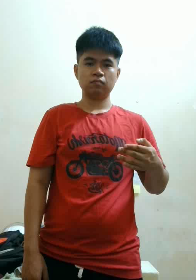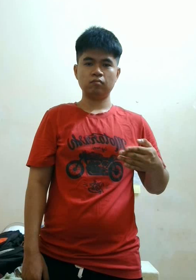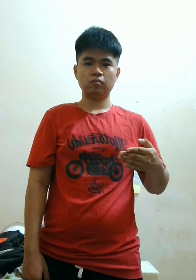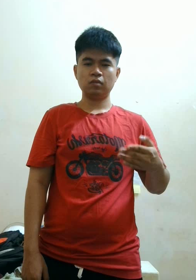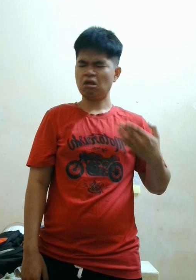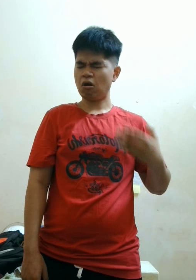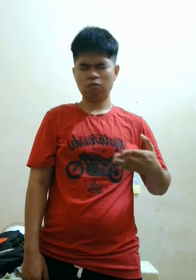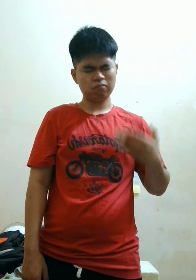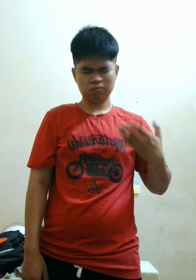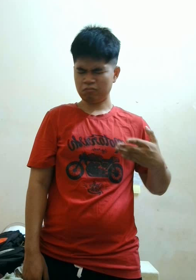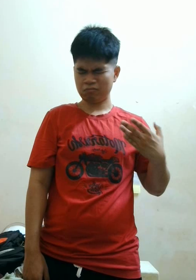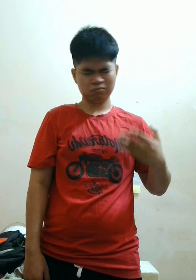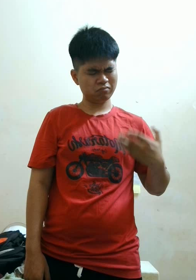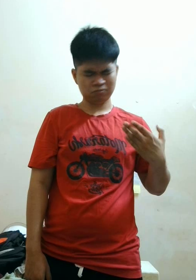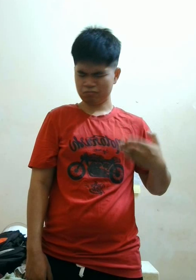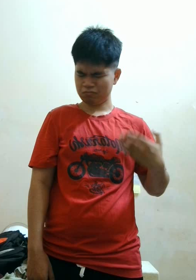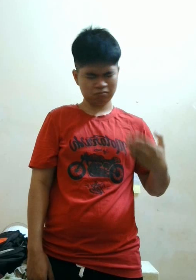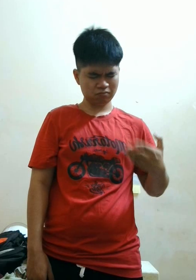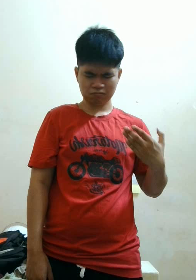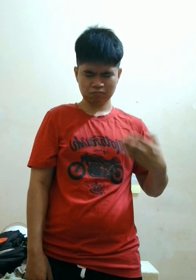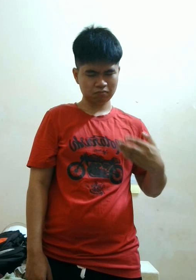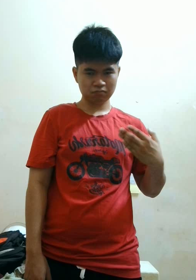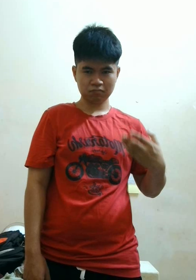nong